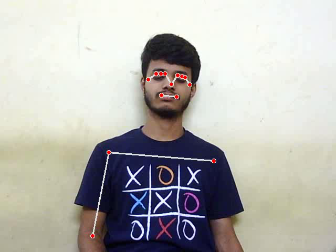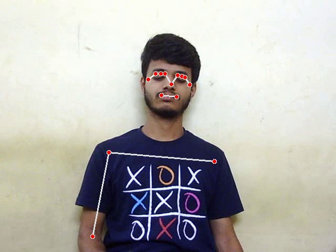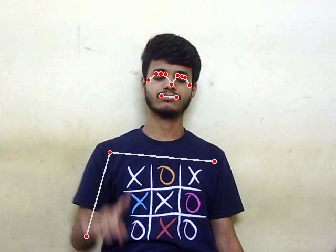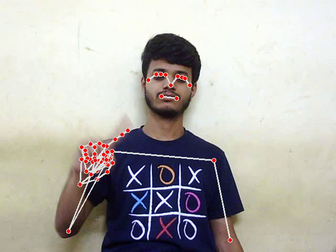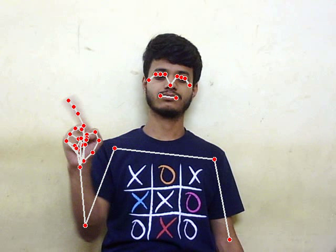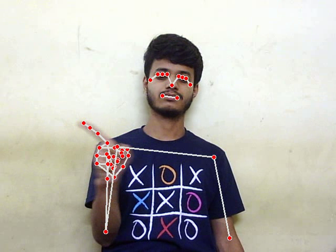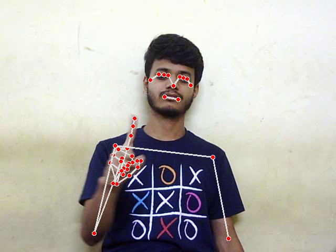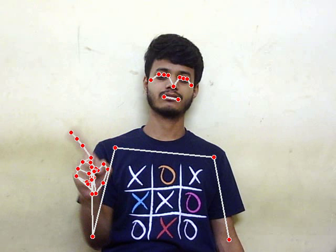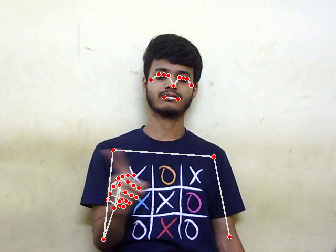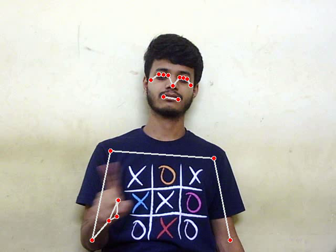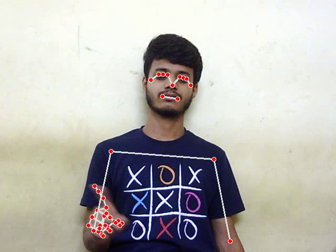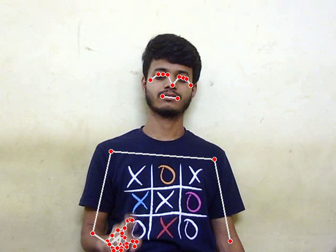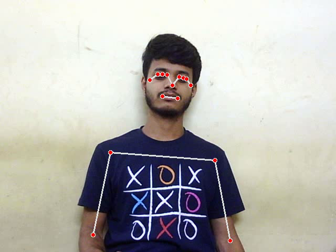where